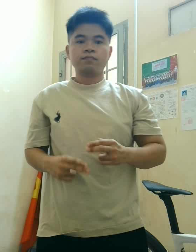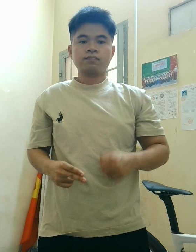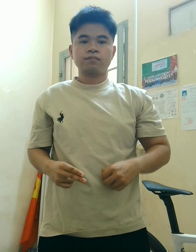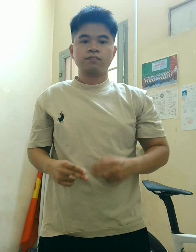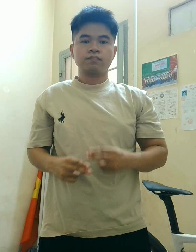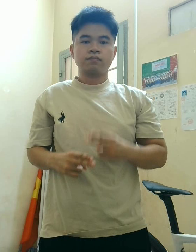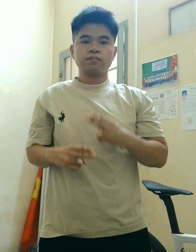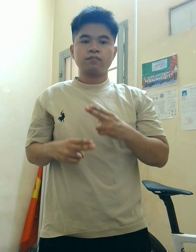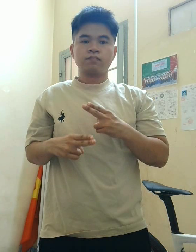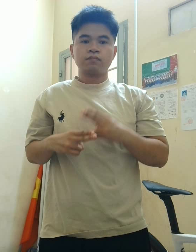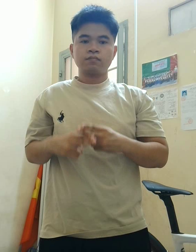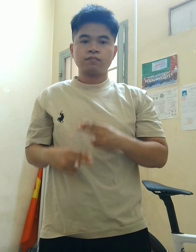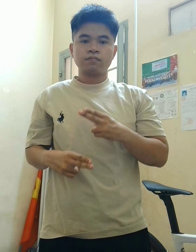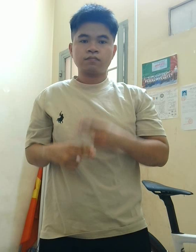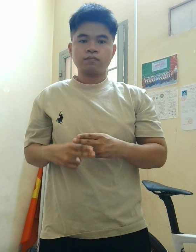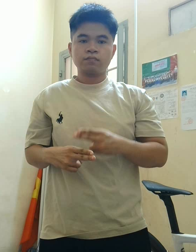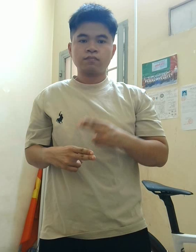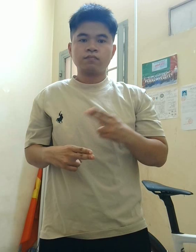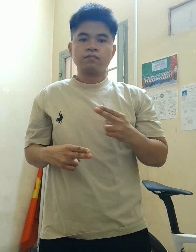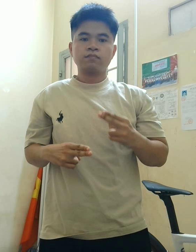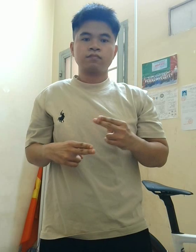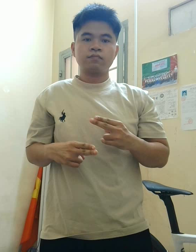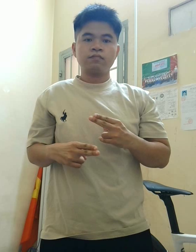ten